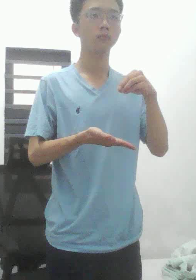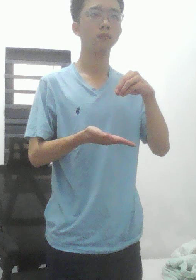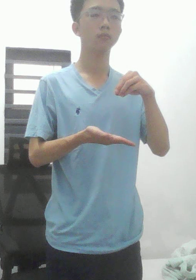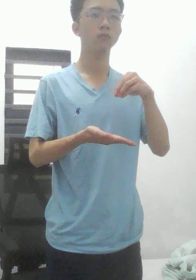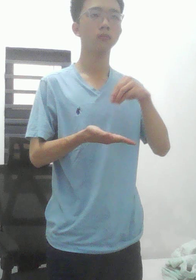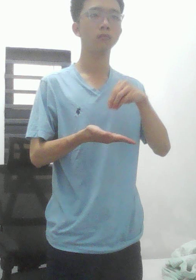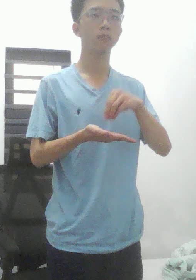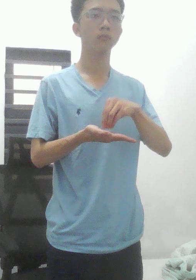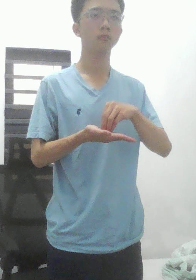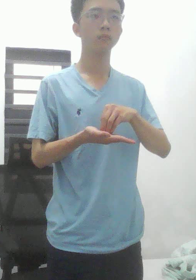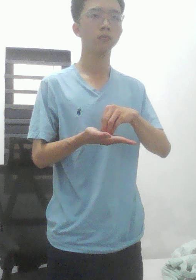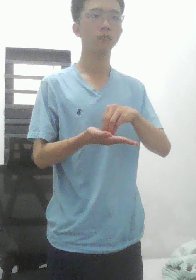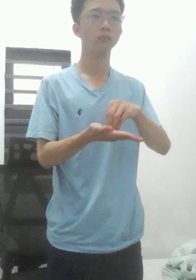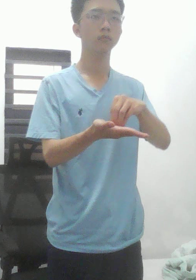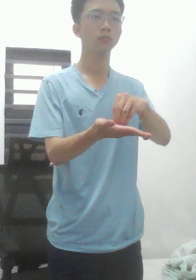san pham